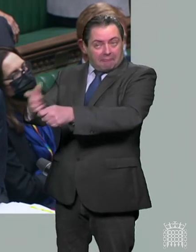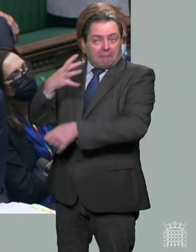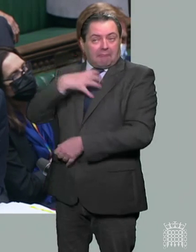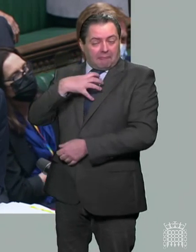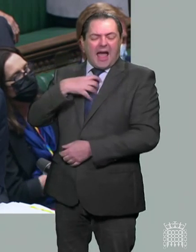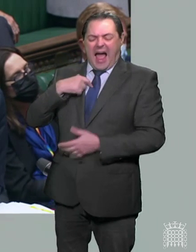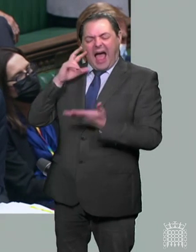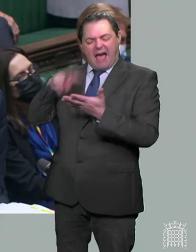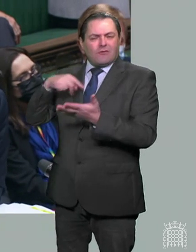Resign! —